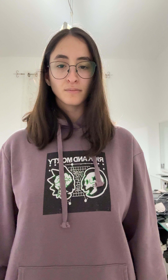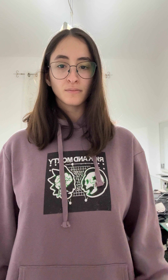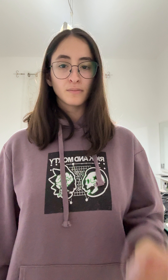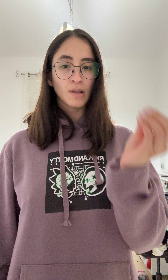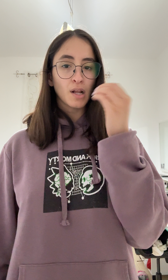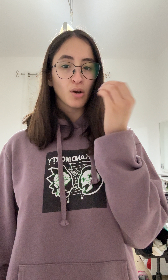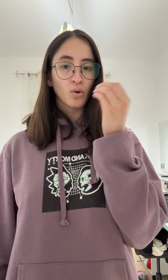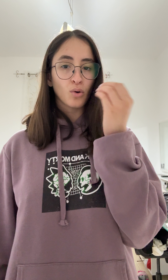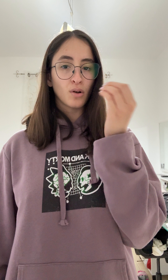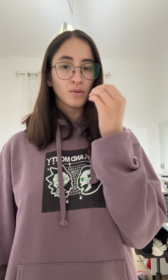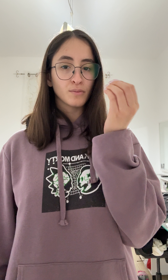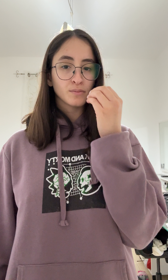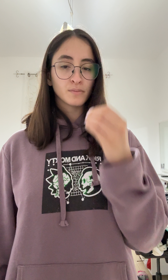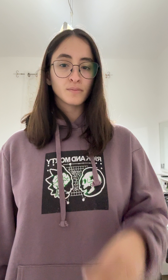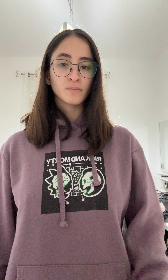לאכול